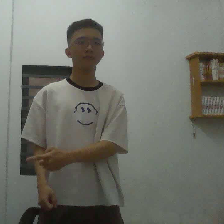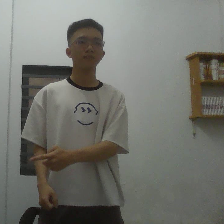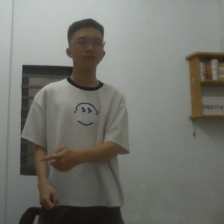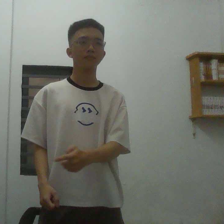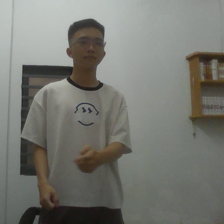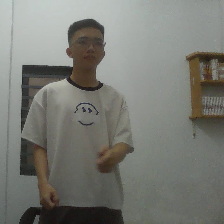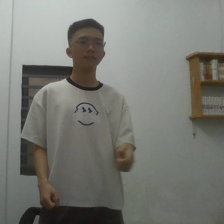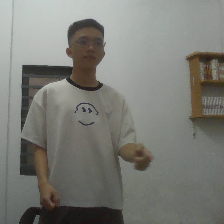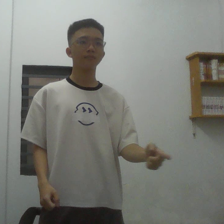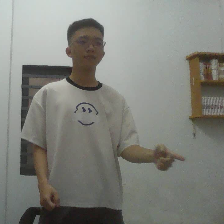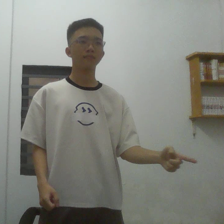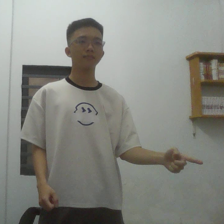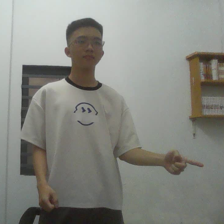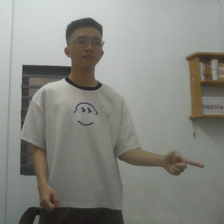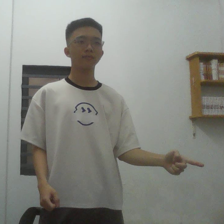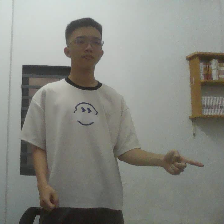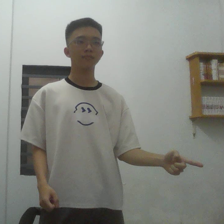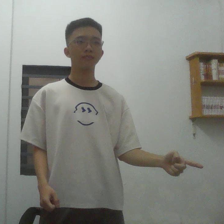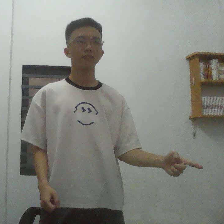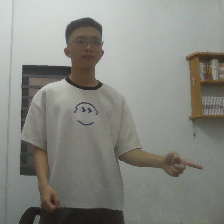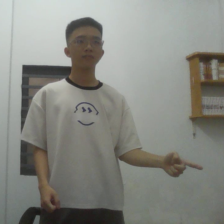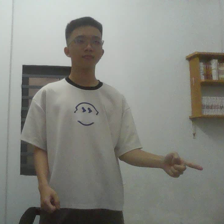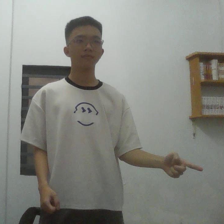cac ban